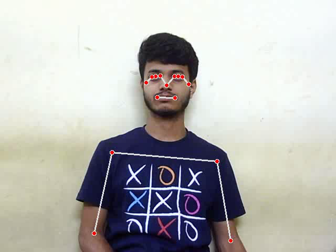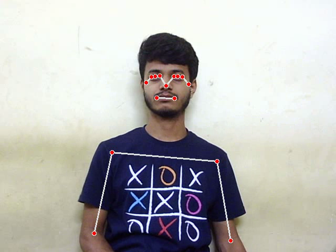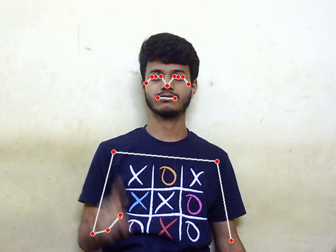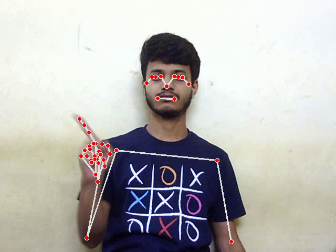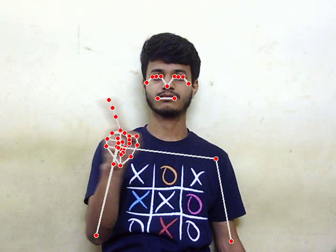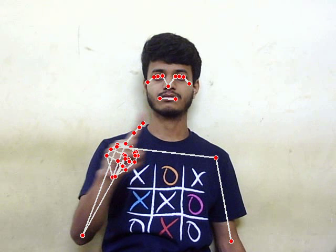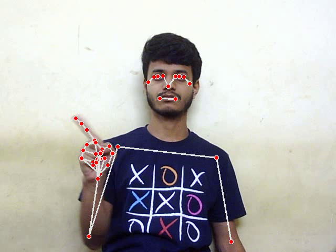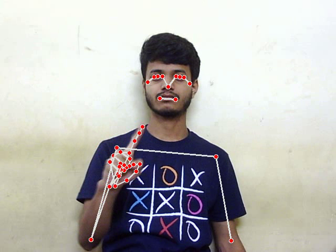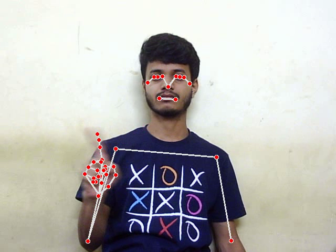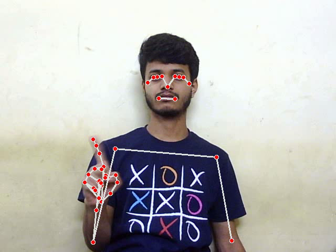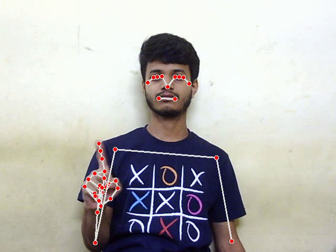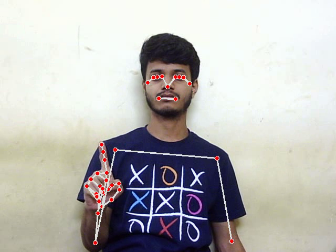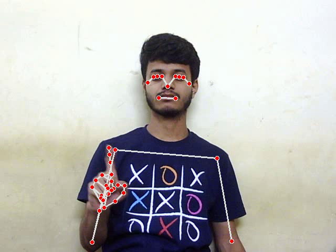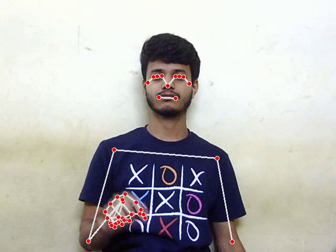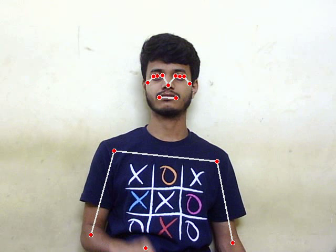where